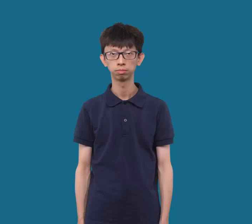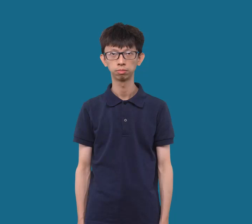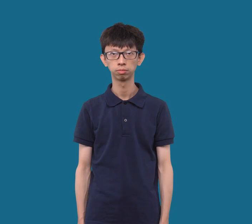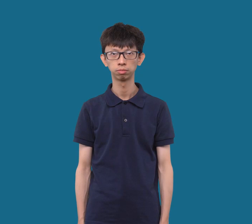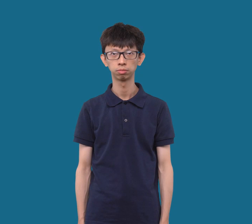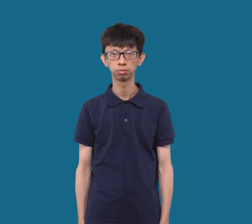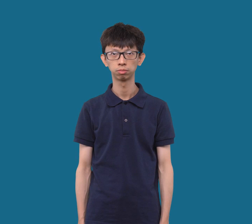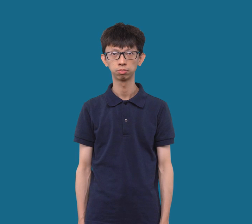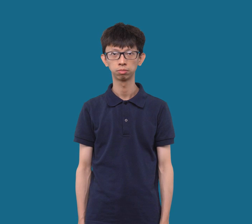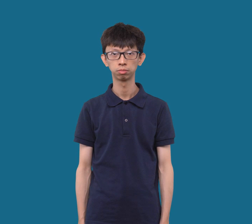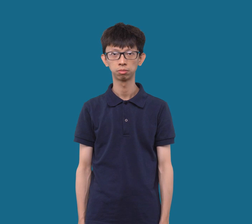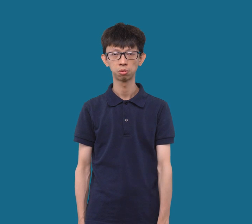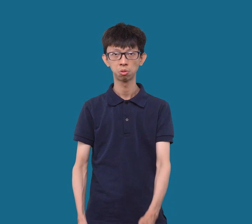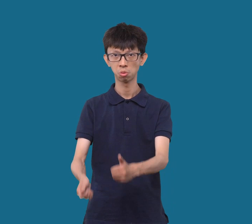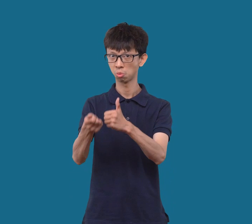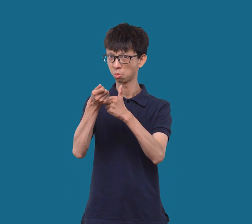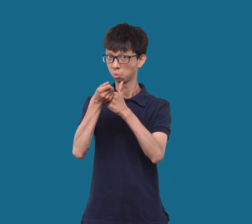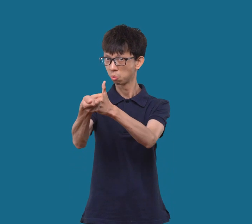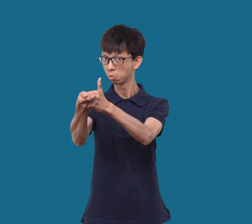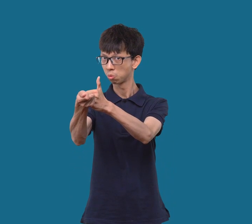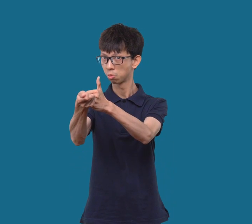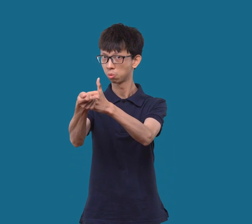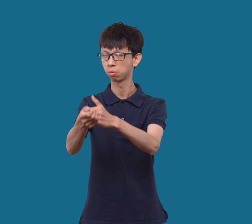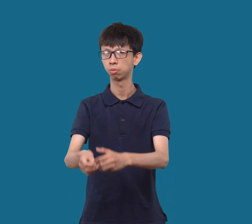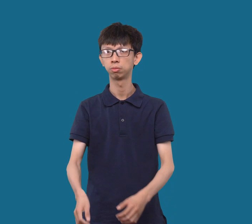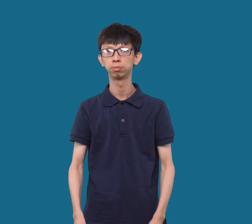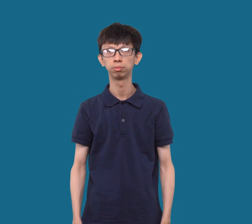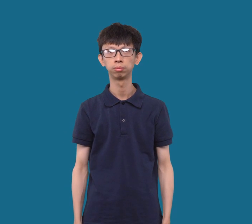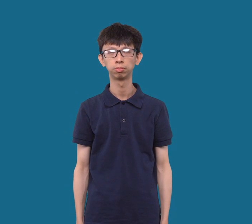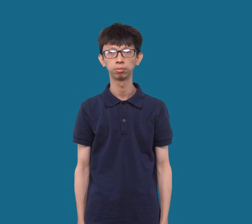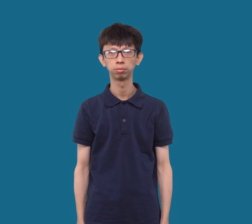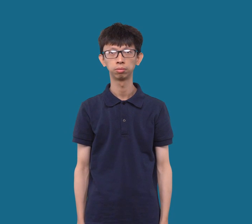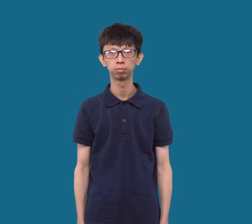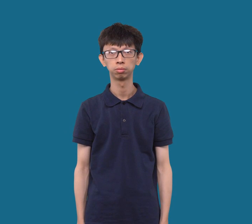kẻ thù